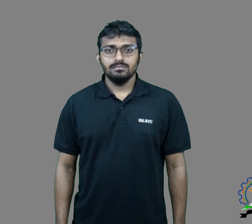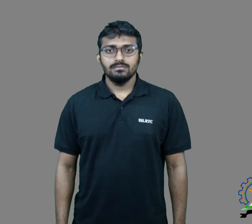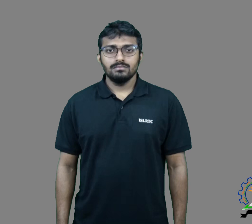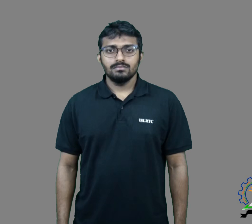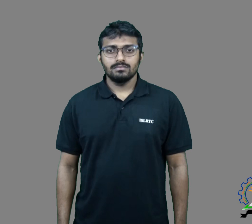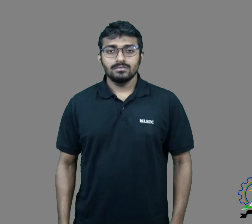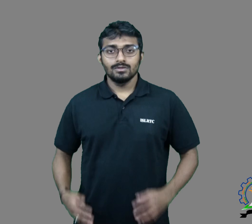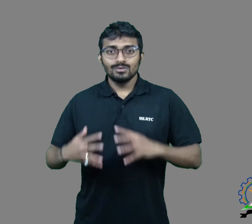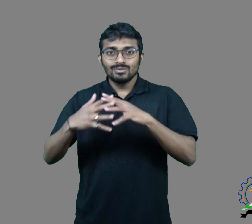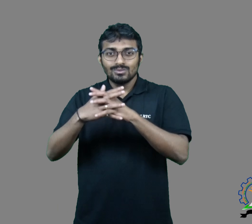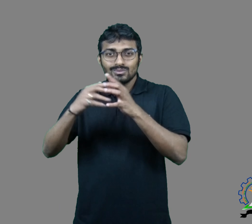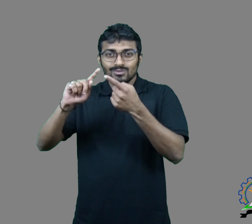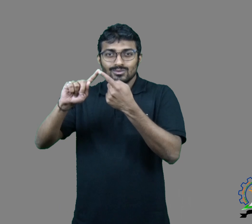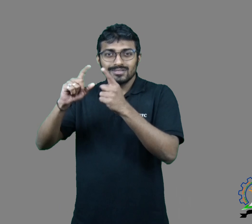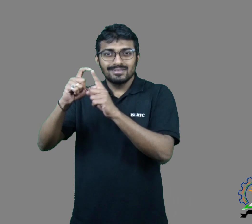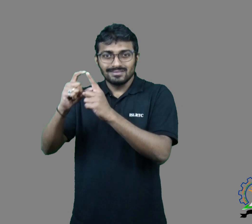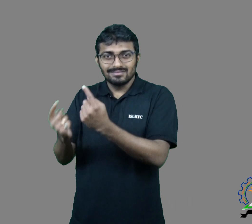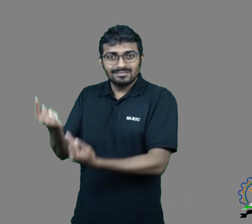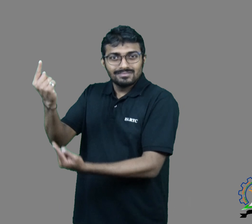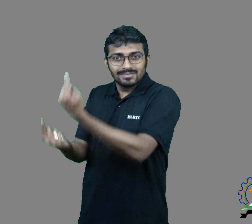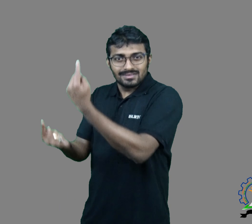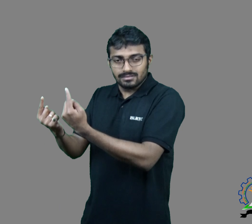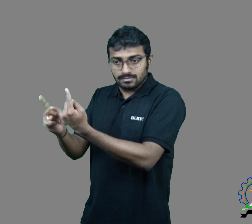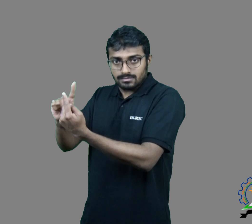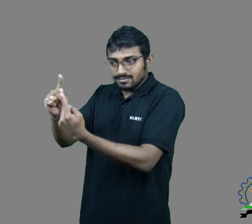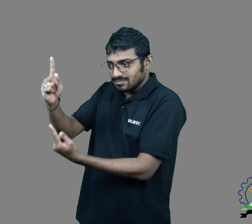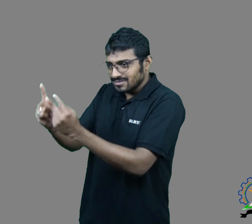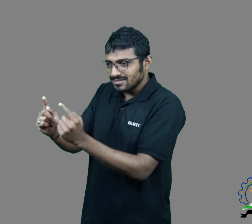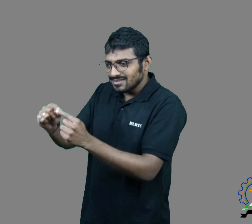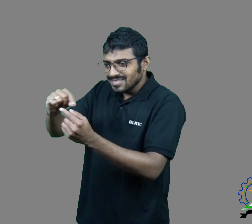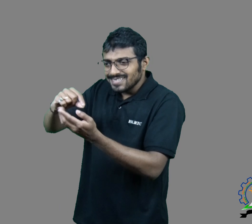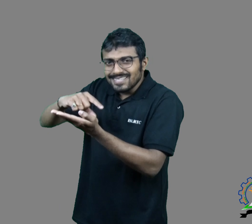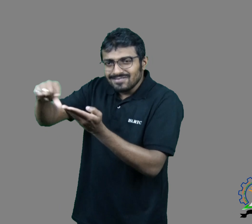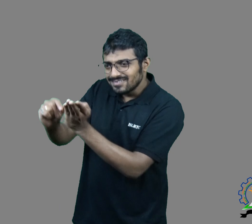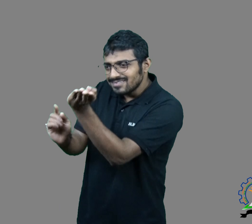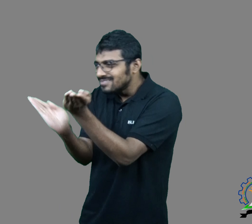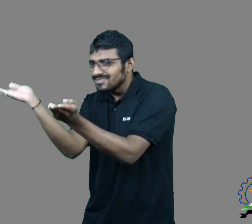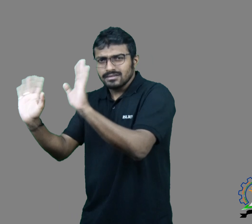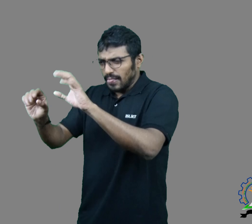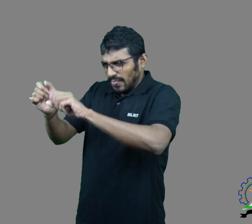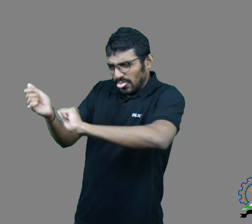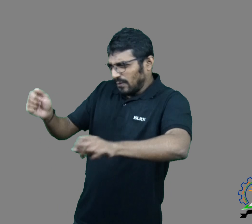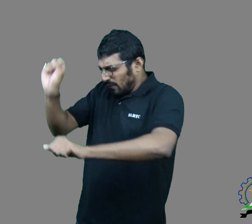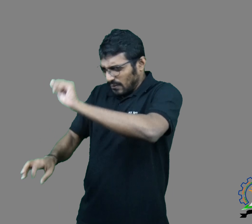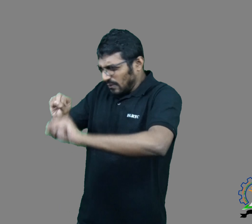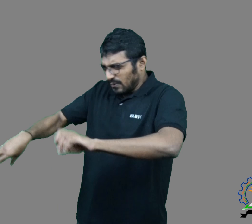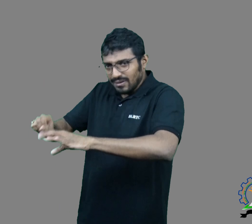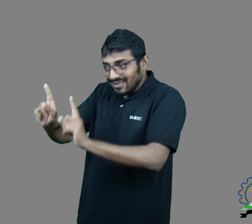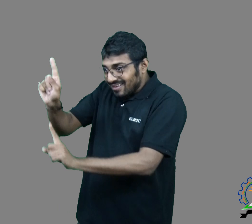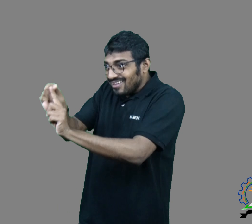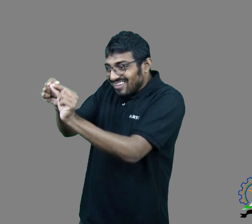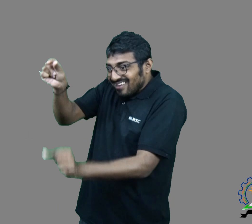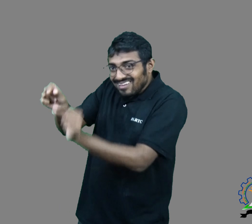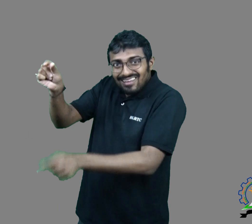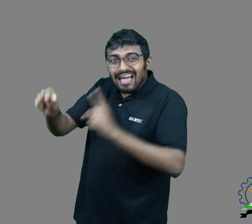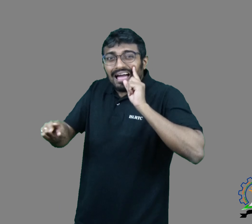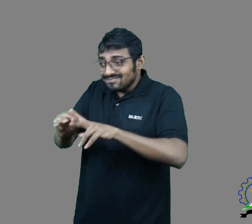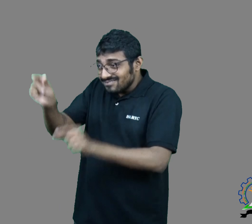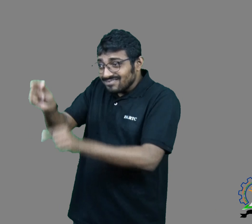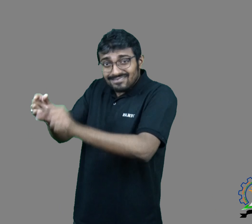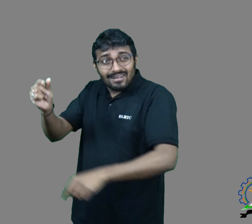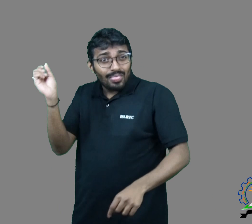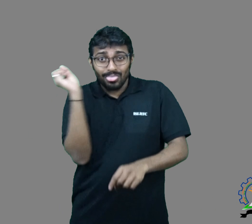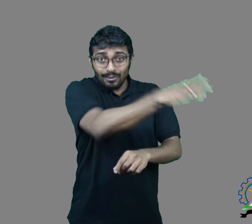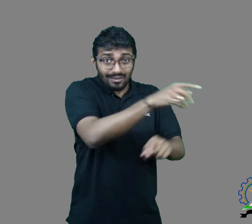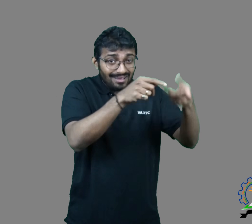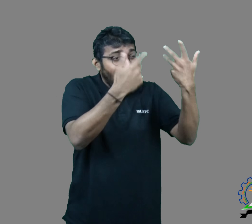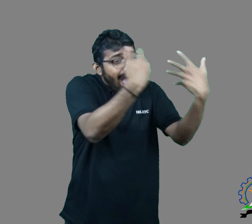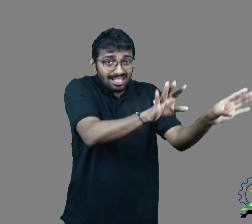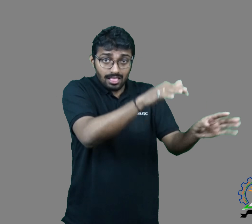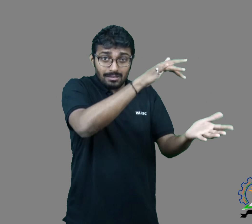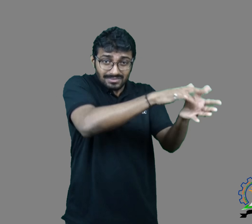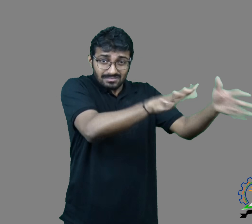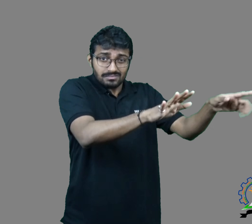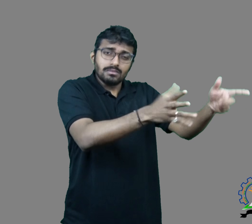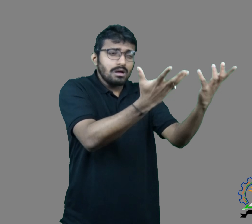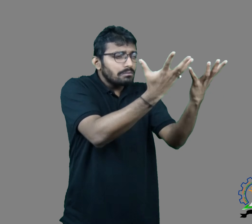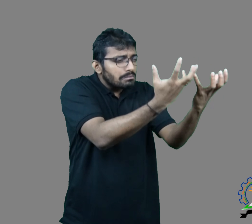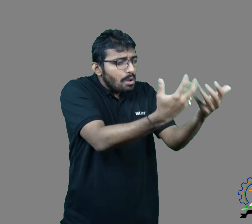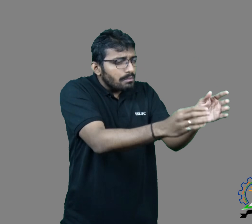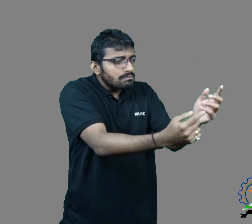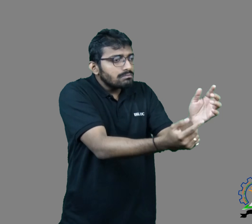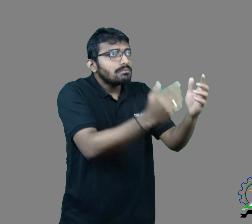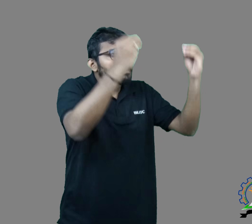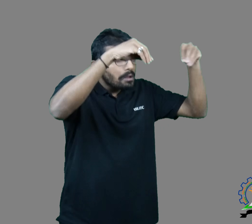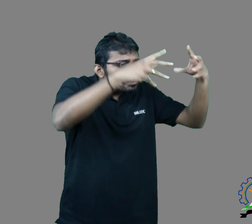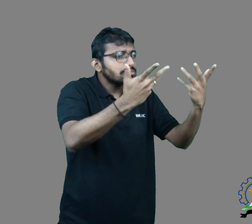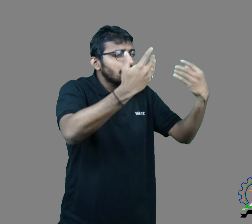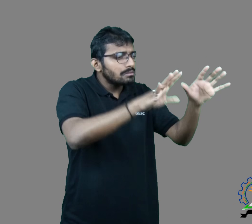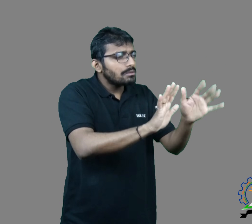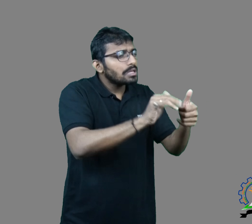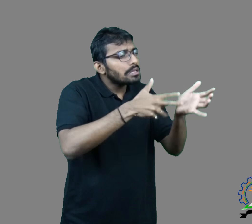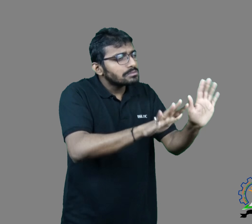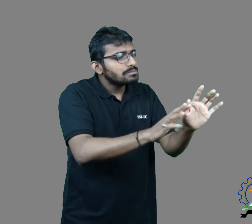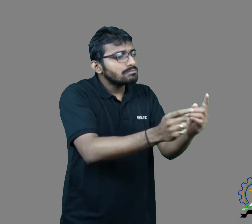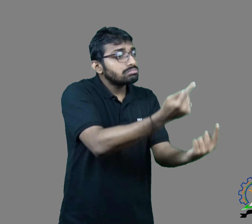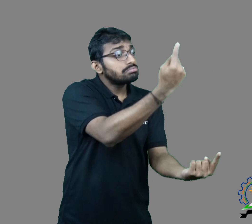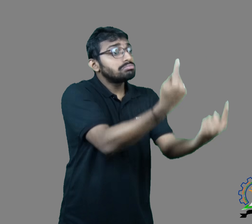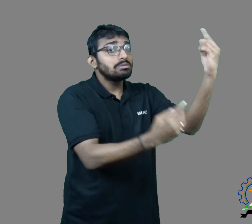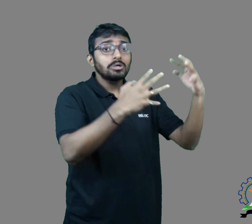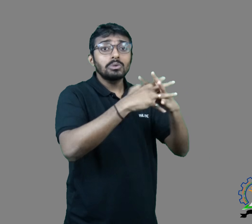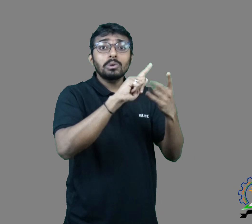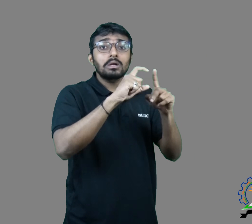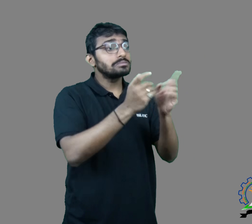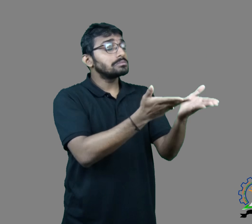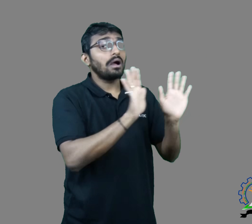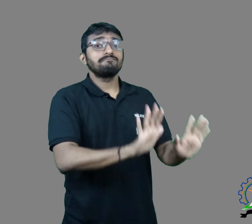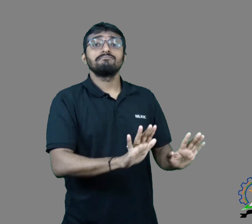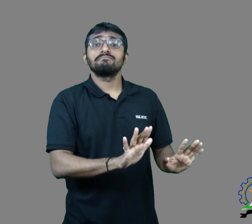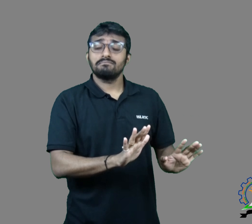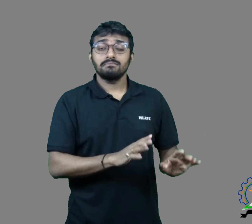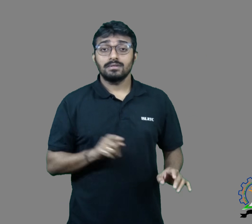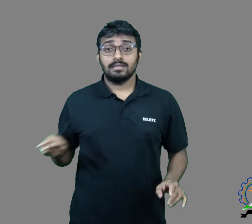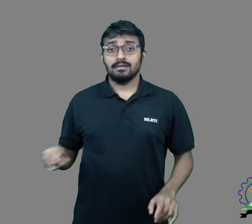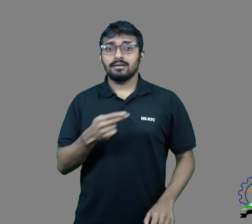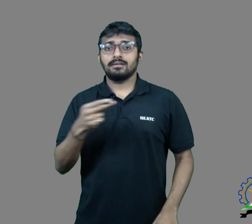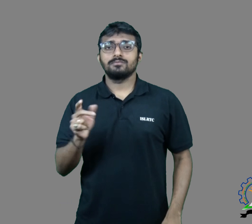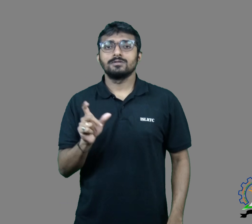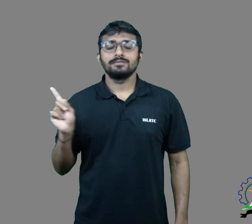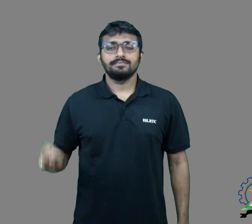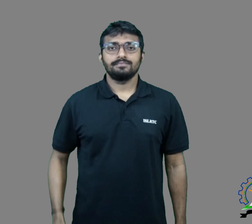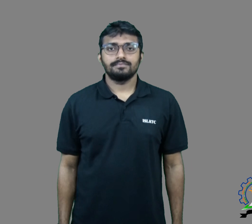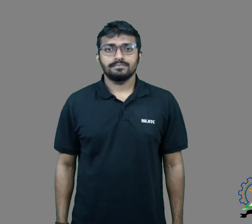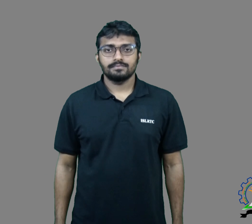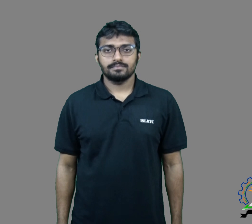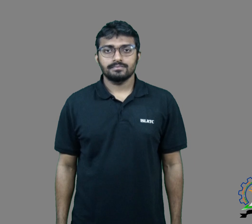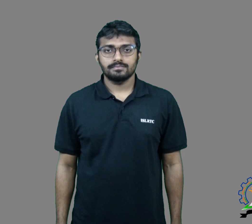Stem Reproduced Weeds